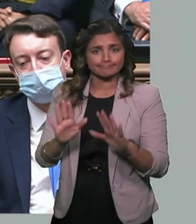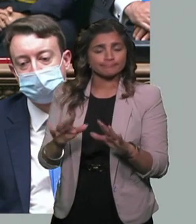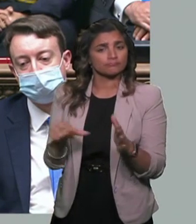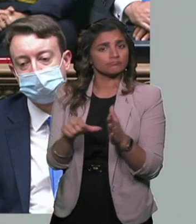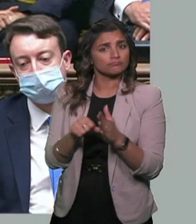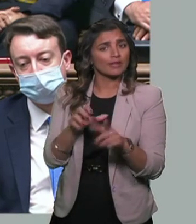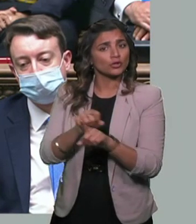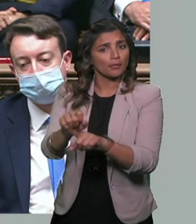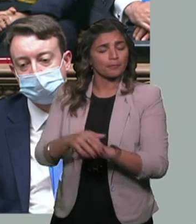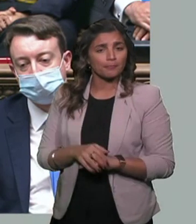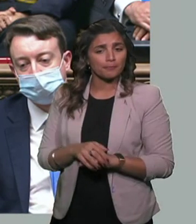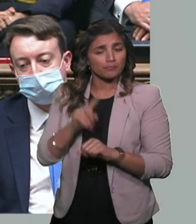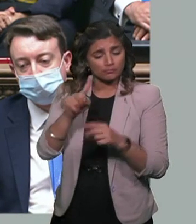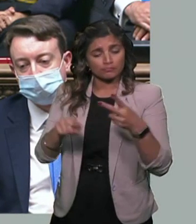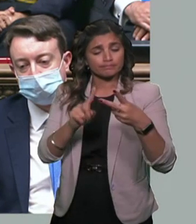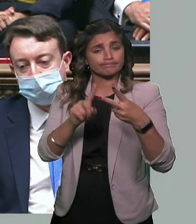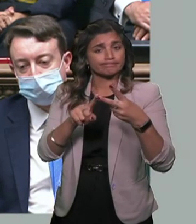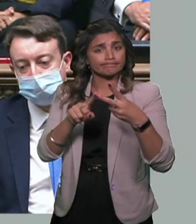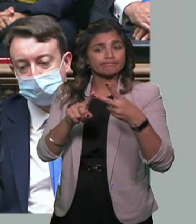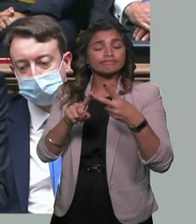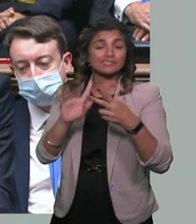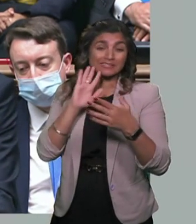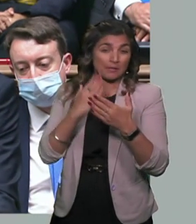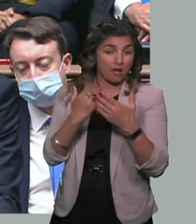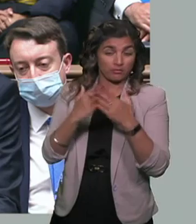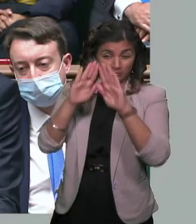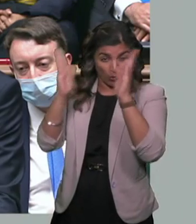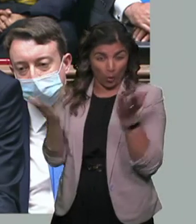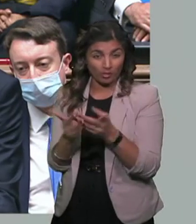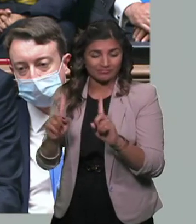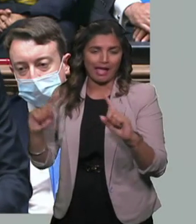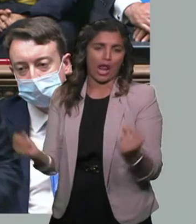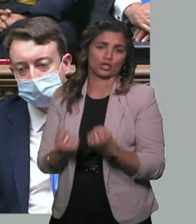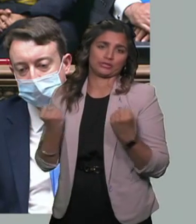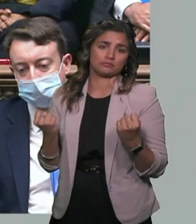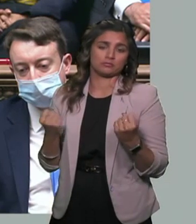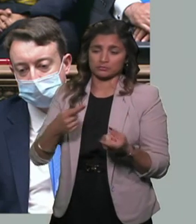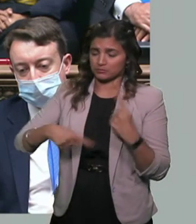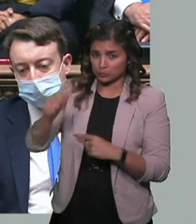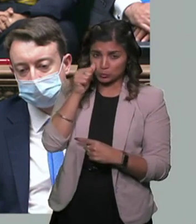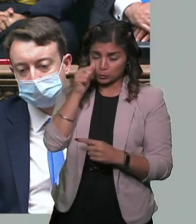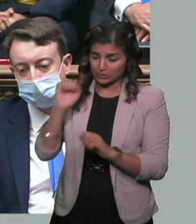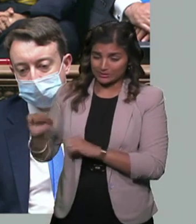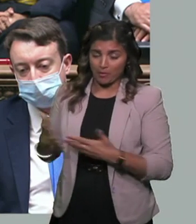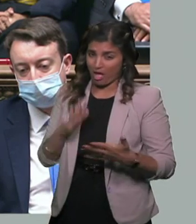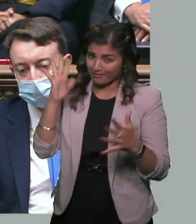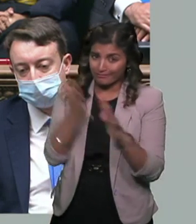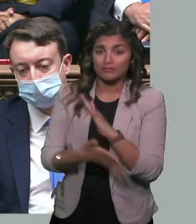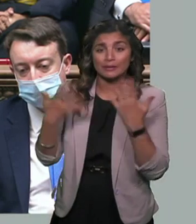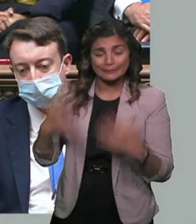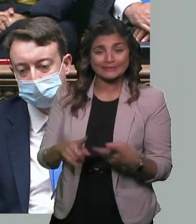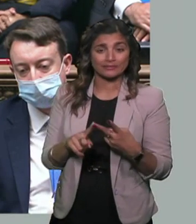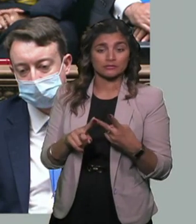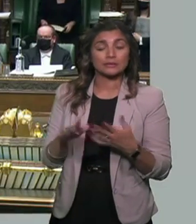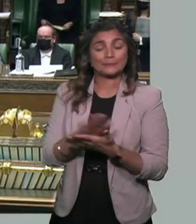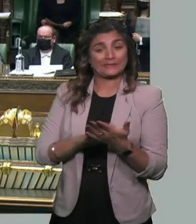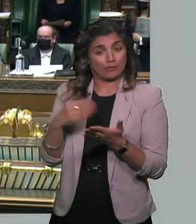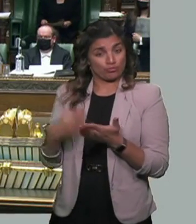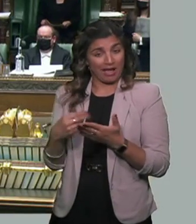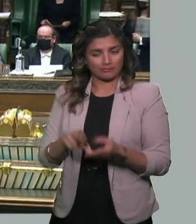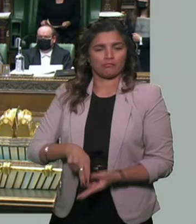Secondly, global demand for energy has surged at a time when supplies have already been disrupted, putting a strain on prices.